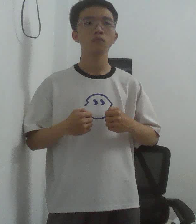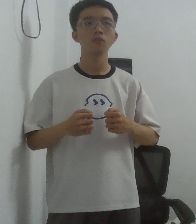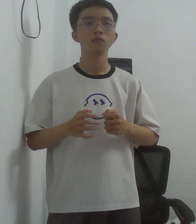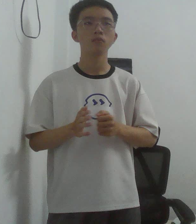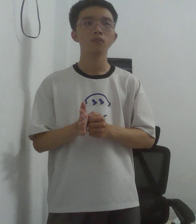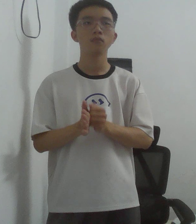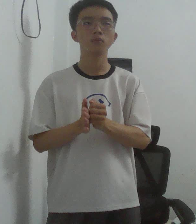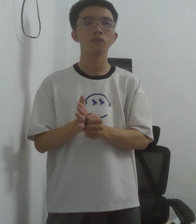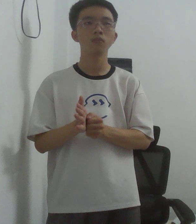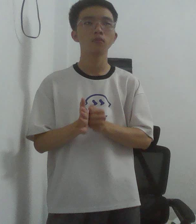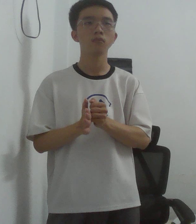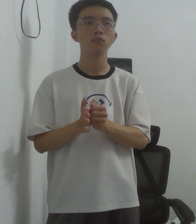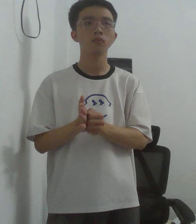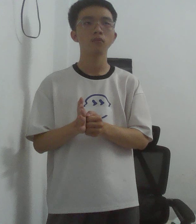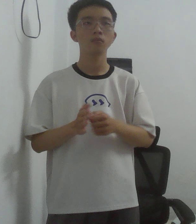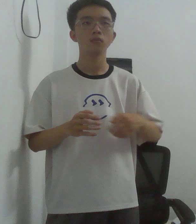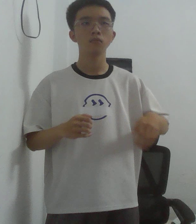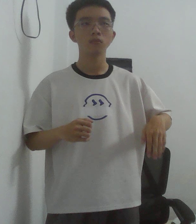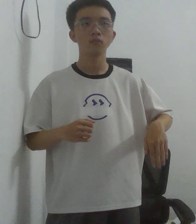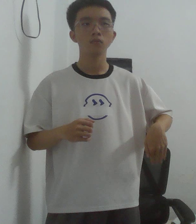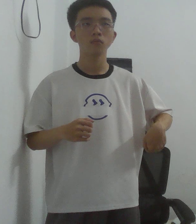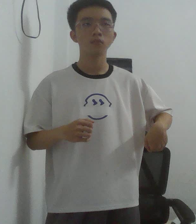thang sau